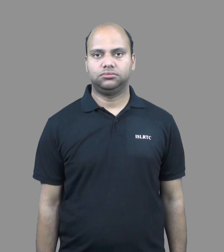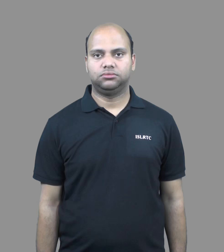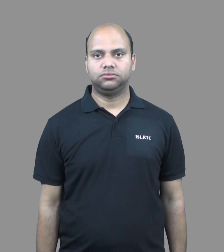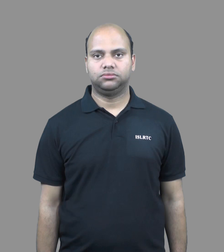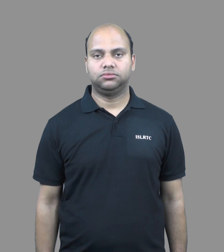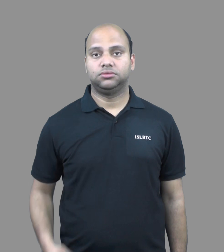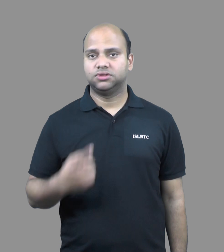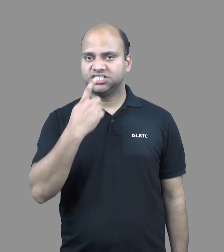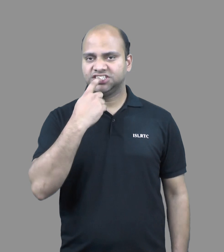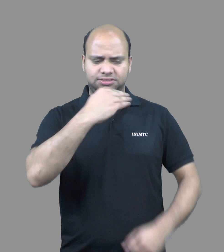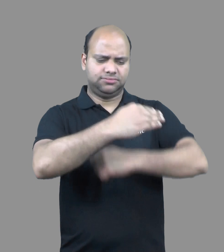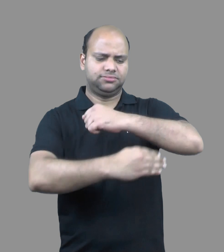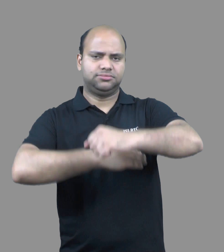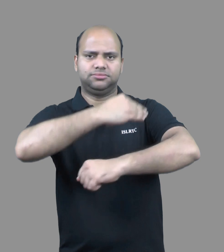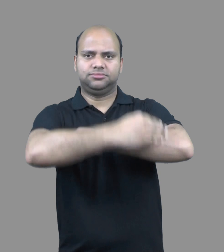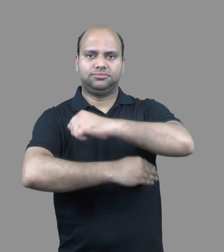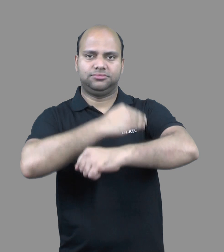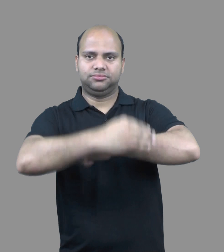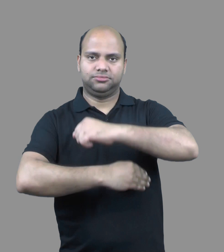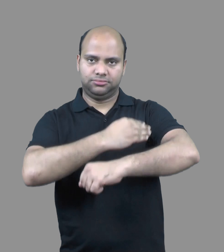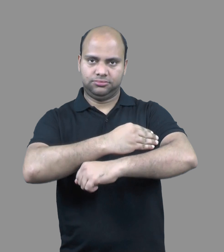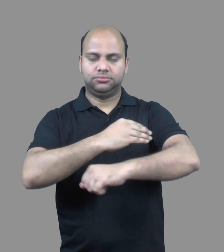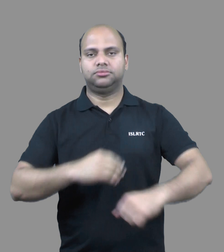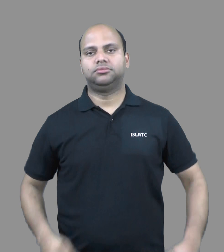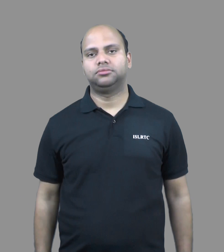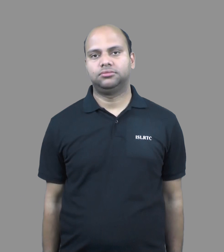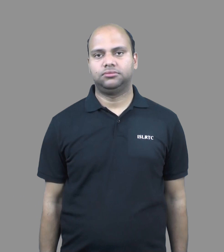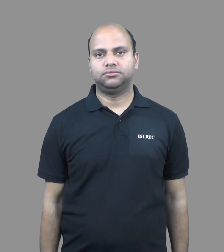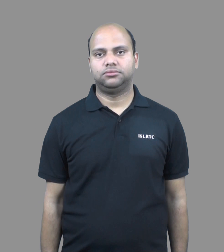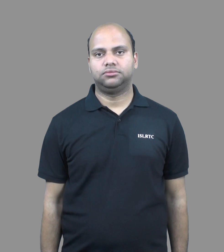Swab